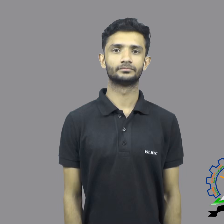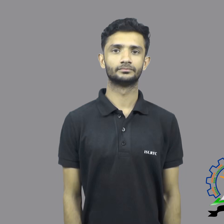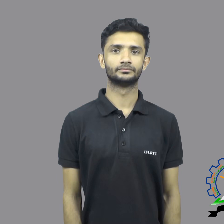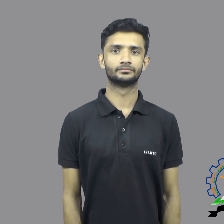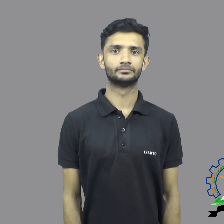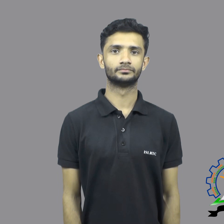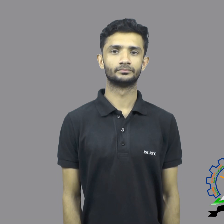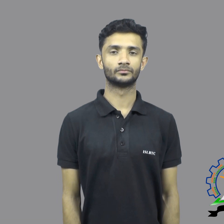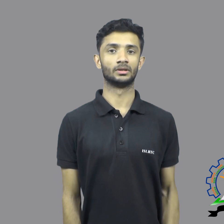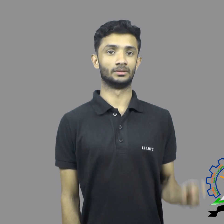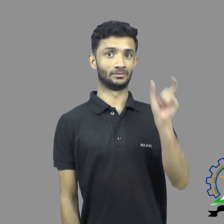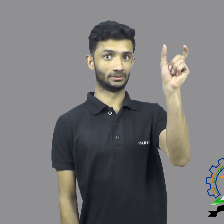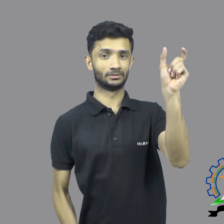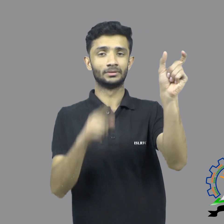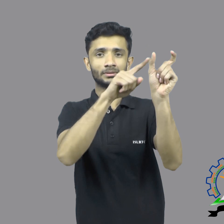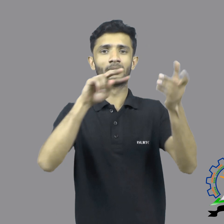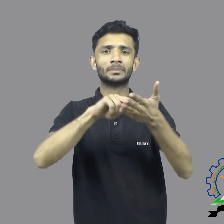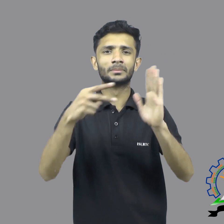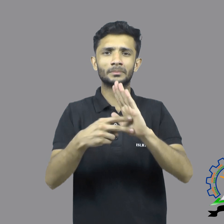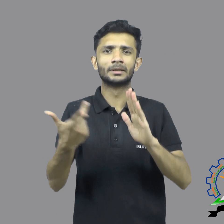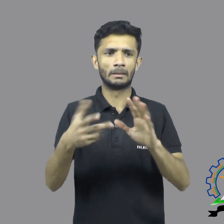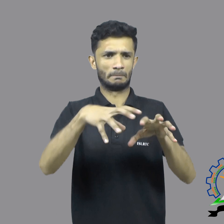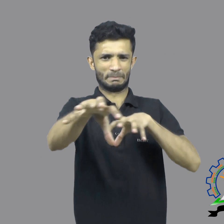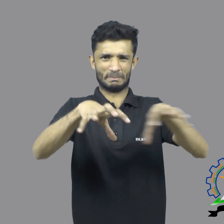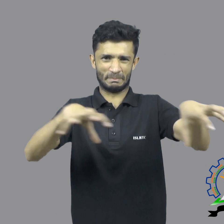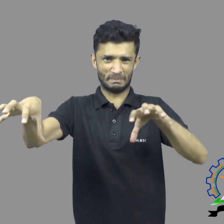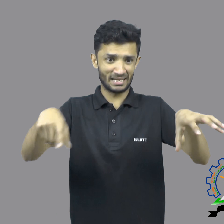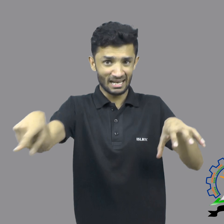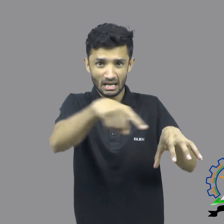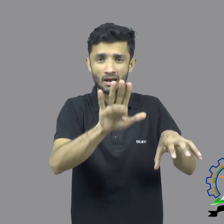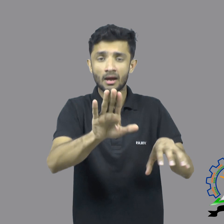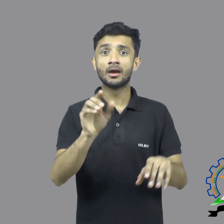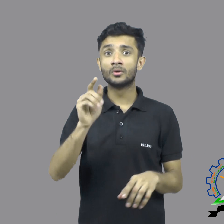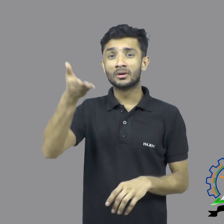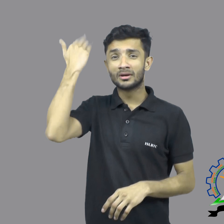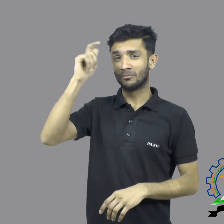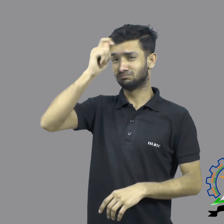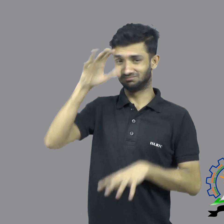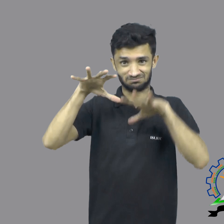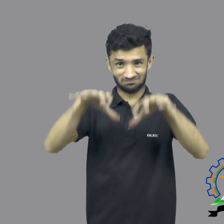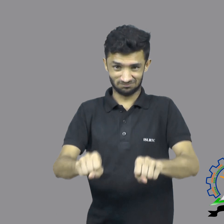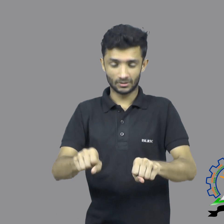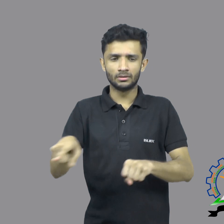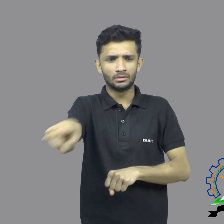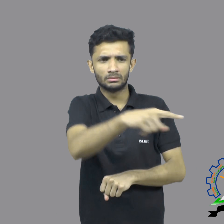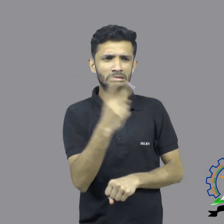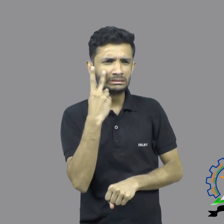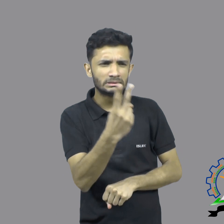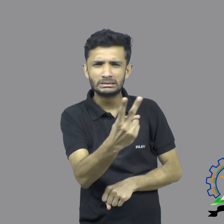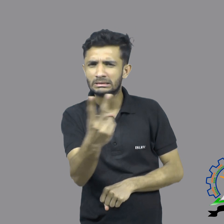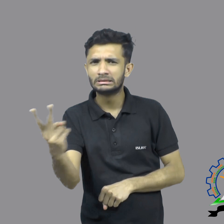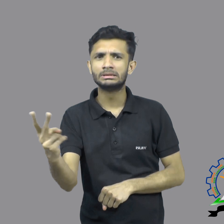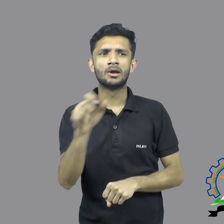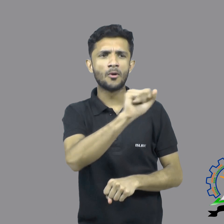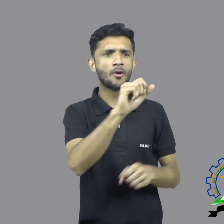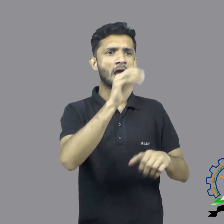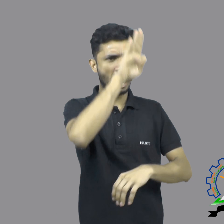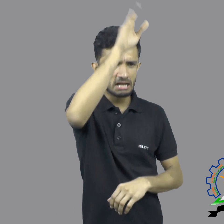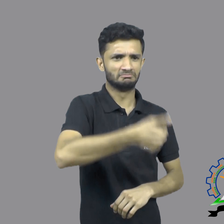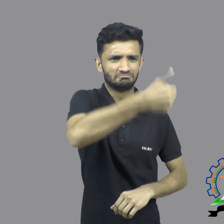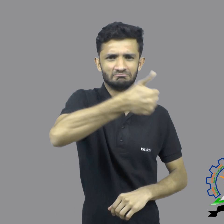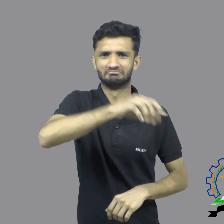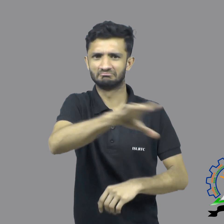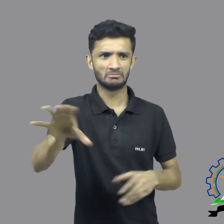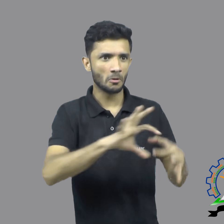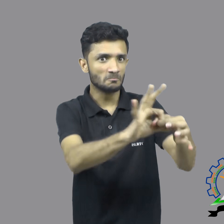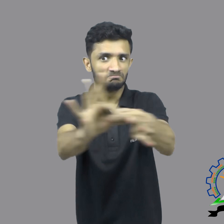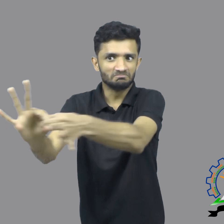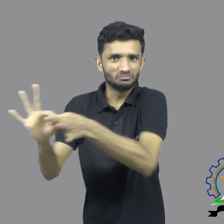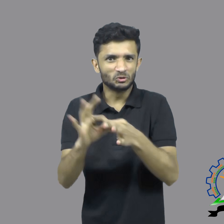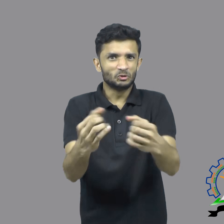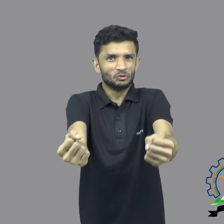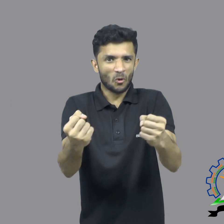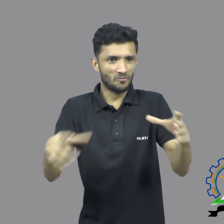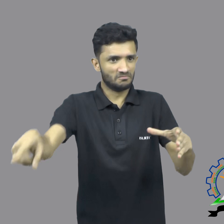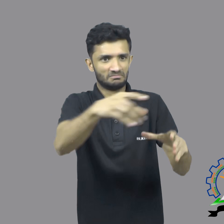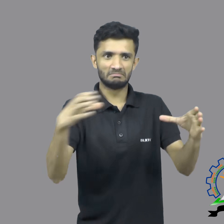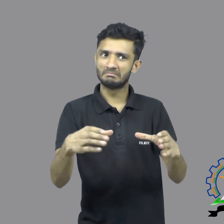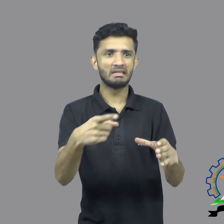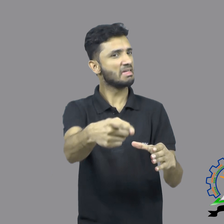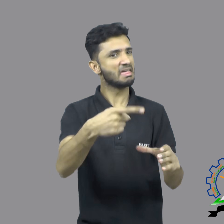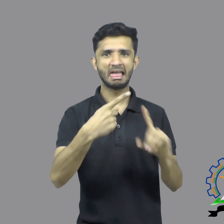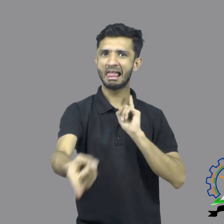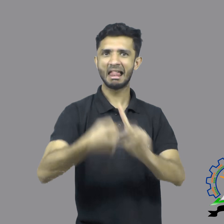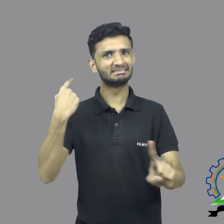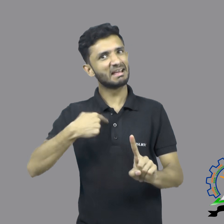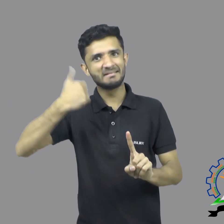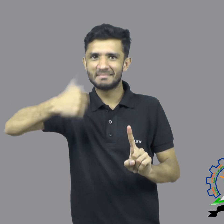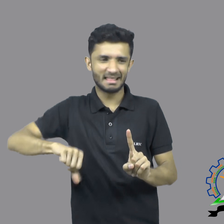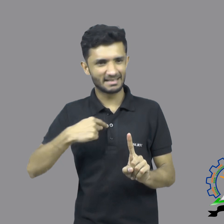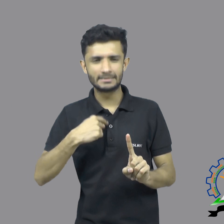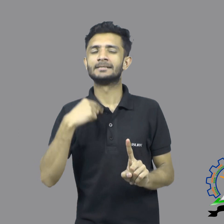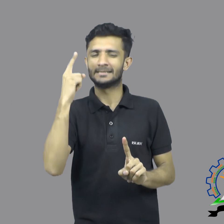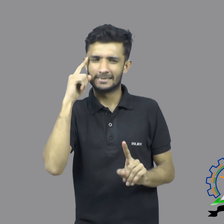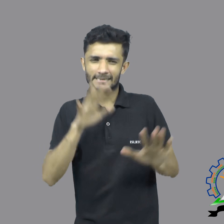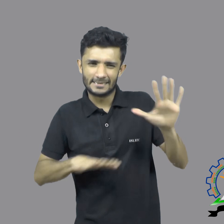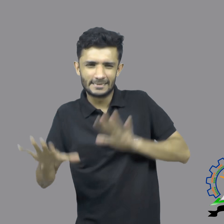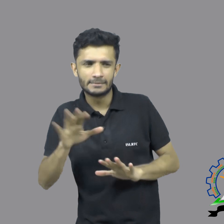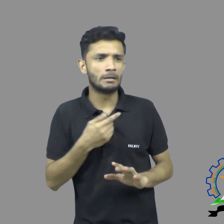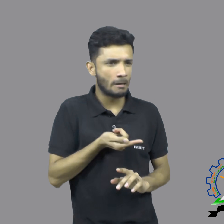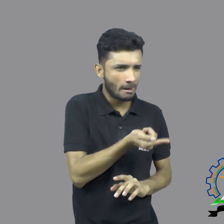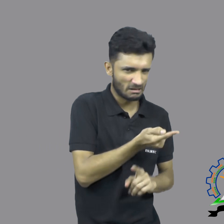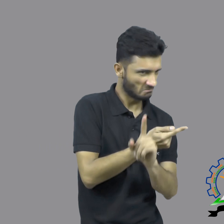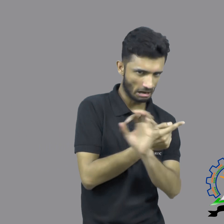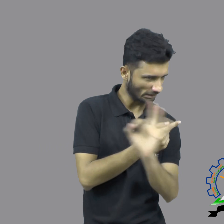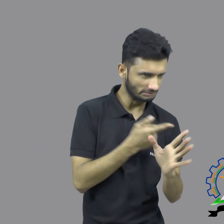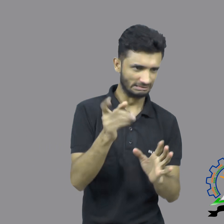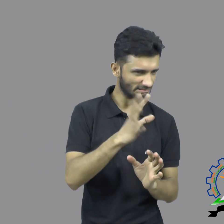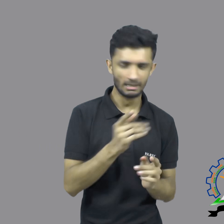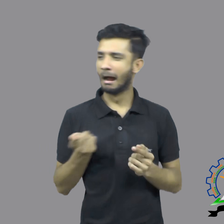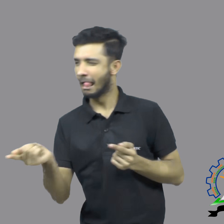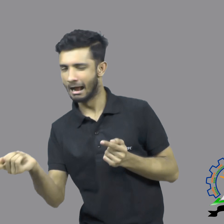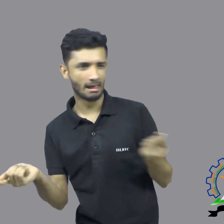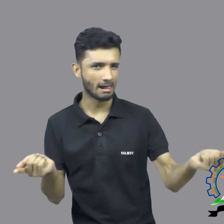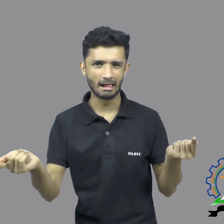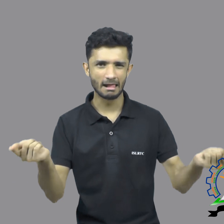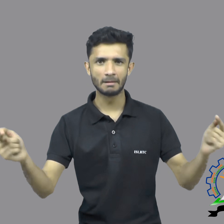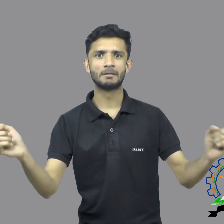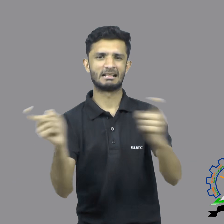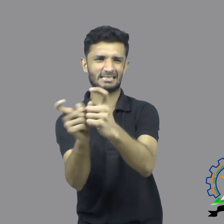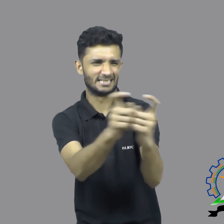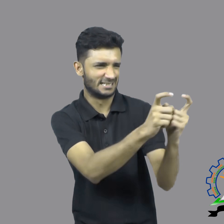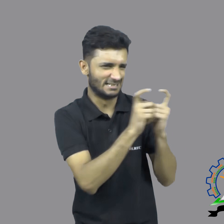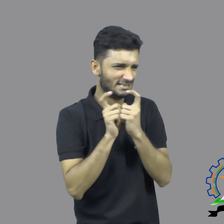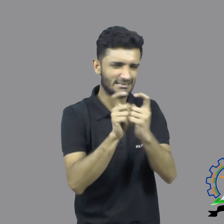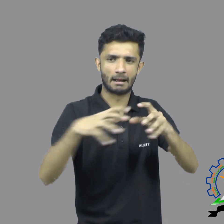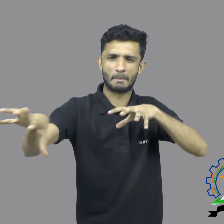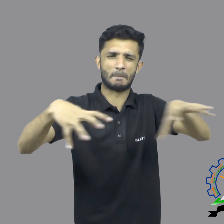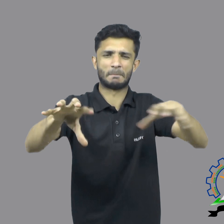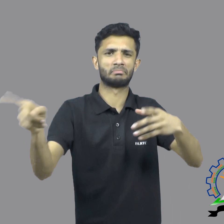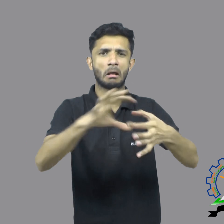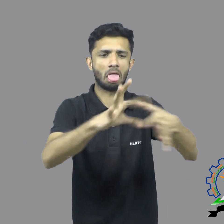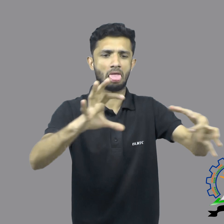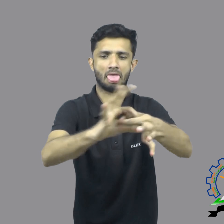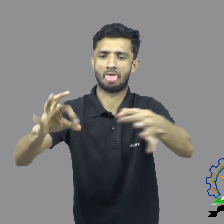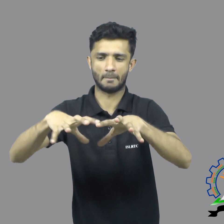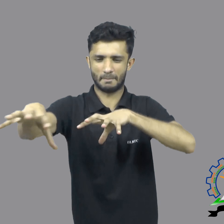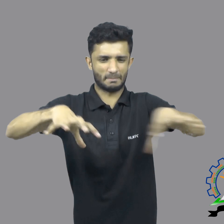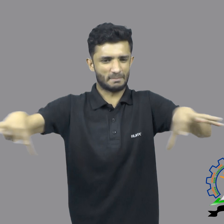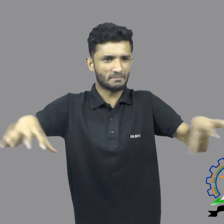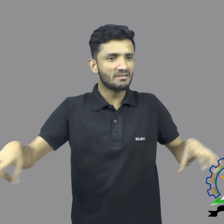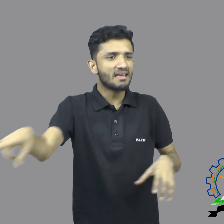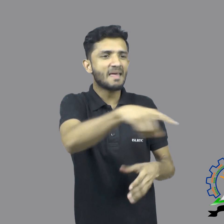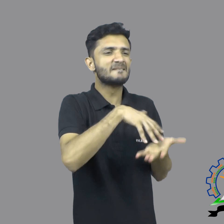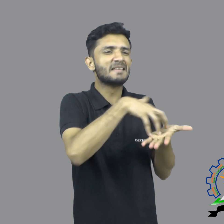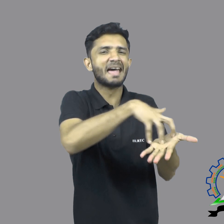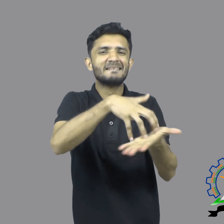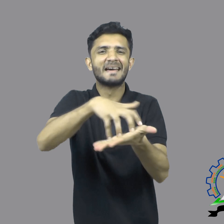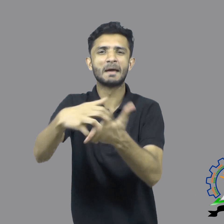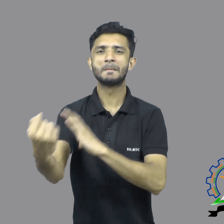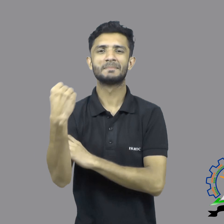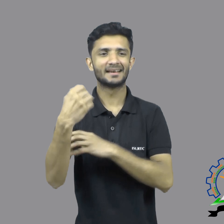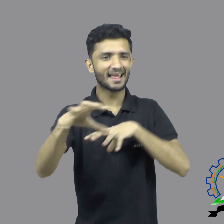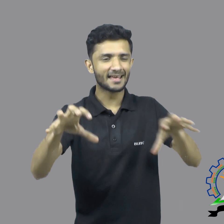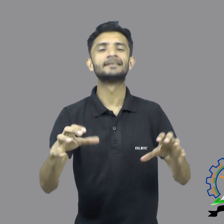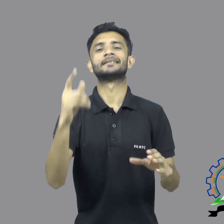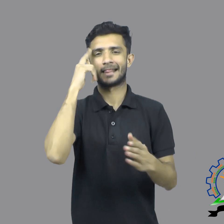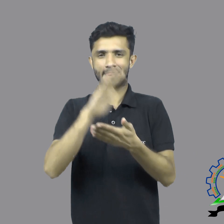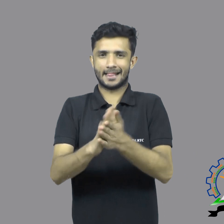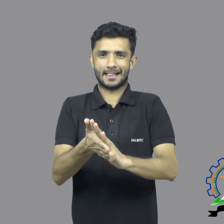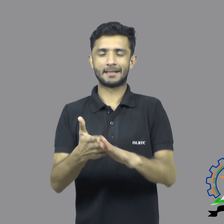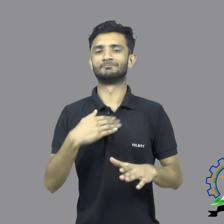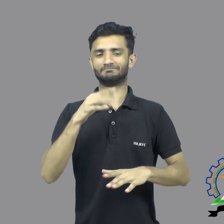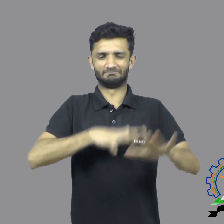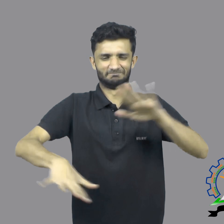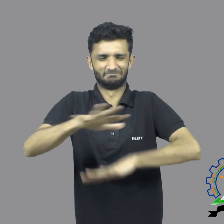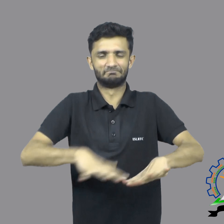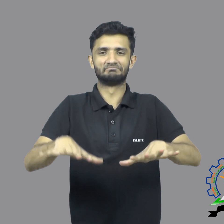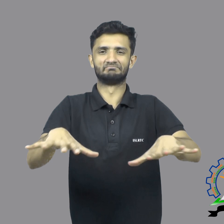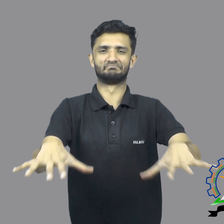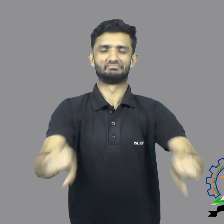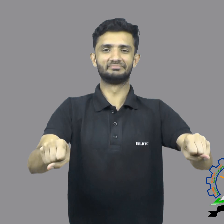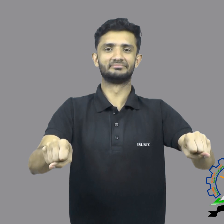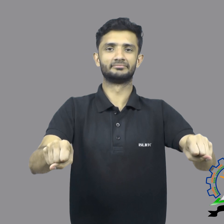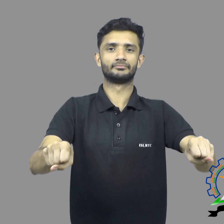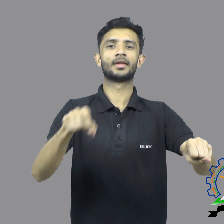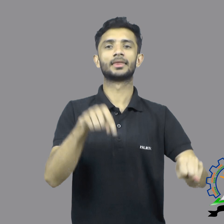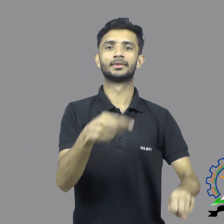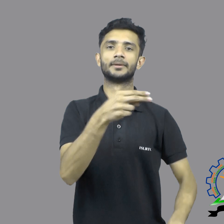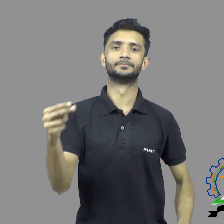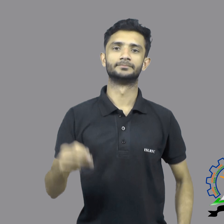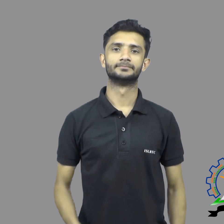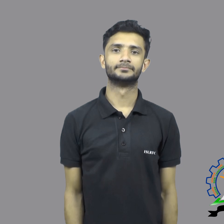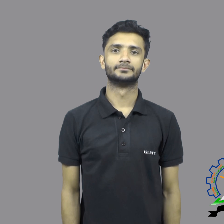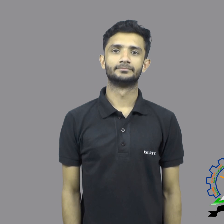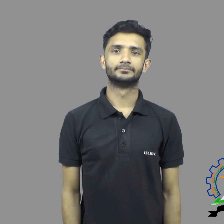Divide and Rule